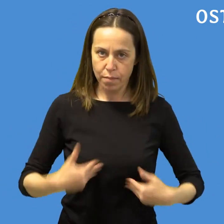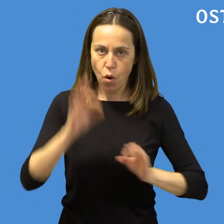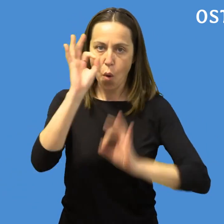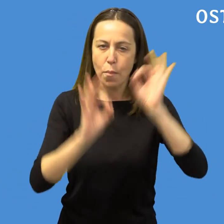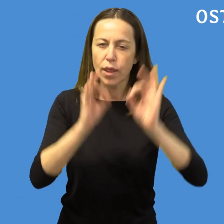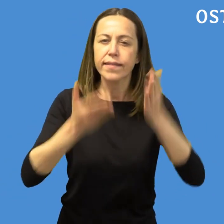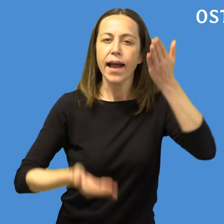porcentaje